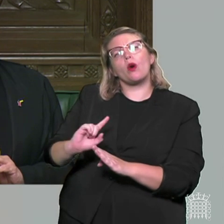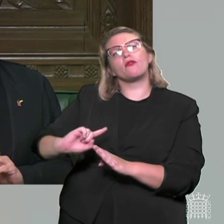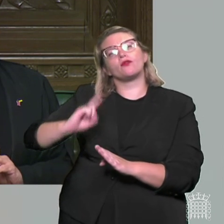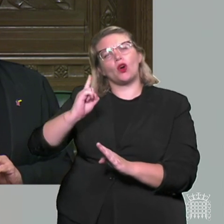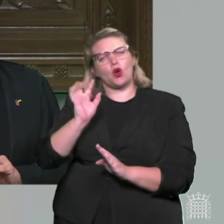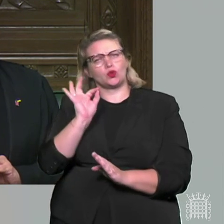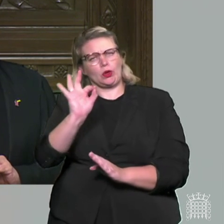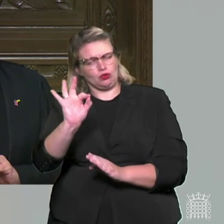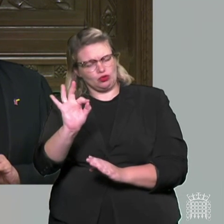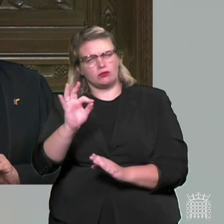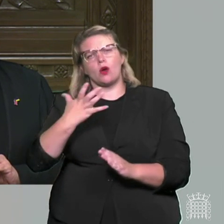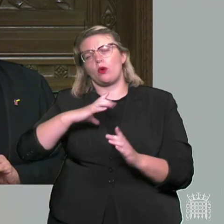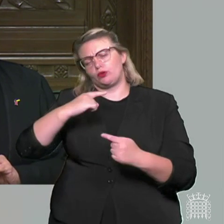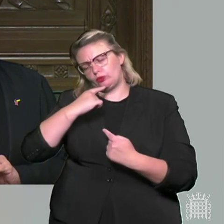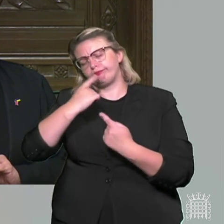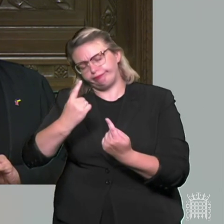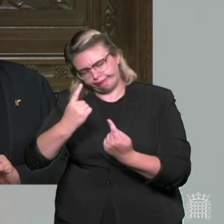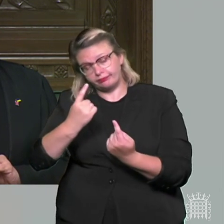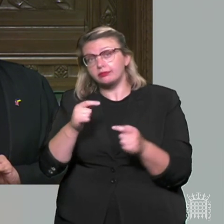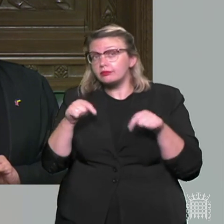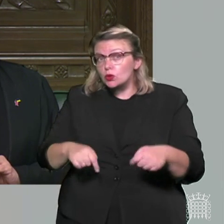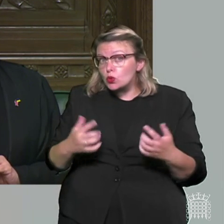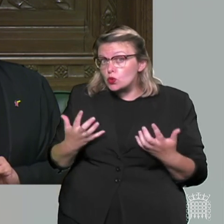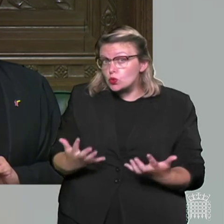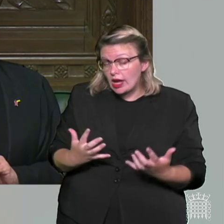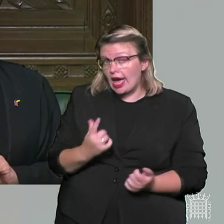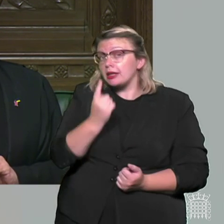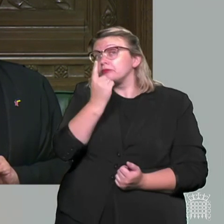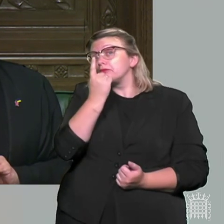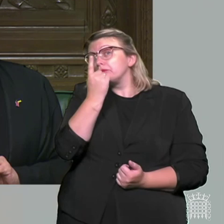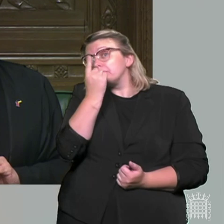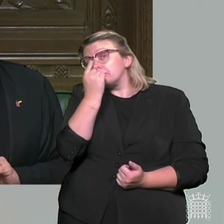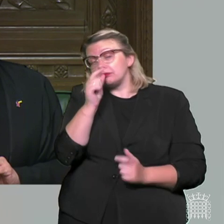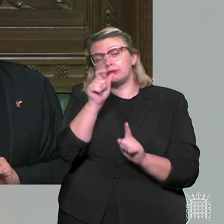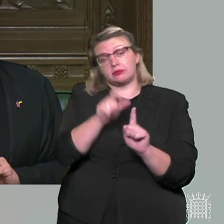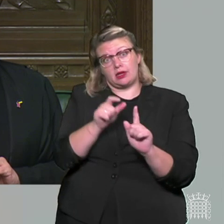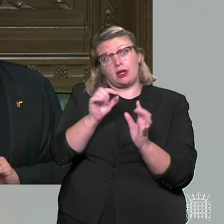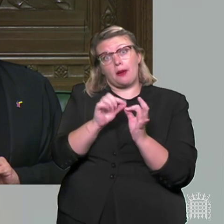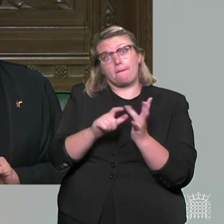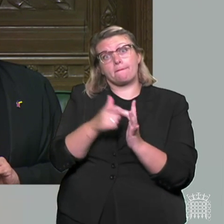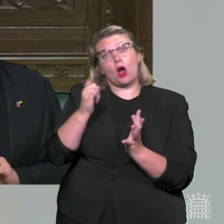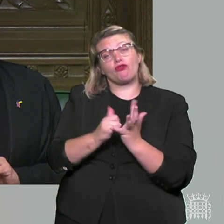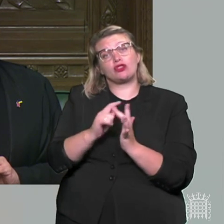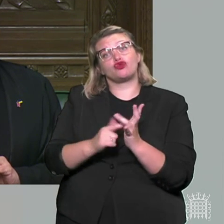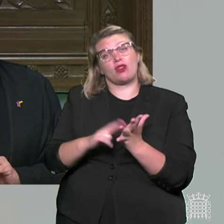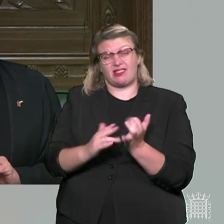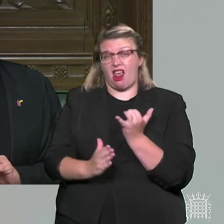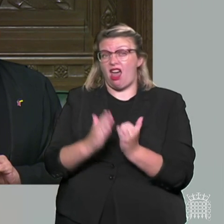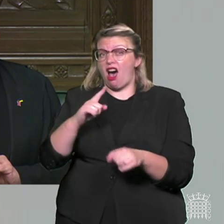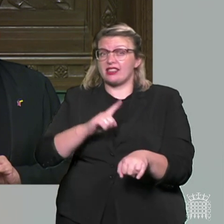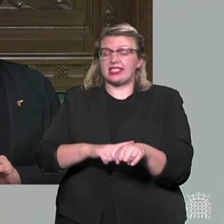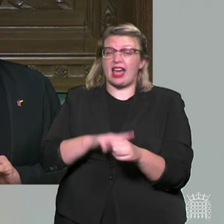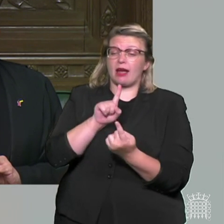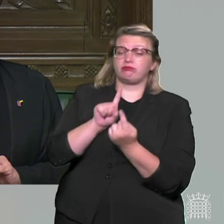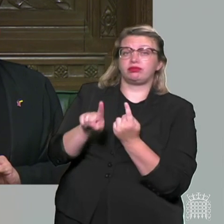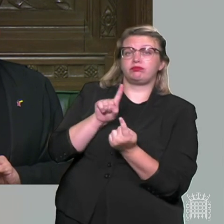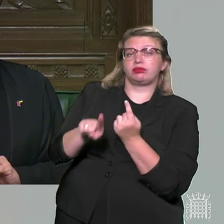Today marks the 40th anniversary of the bombings in Hyde Park and Regent’s Park.